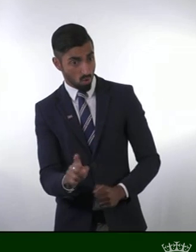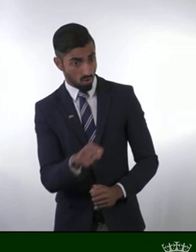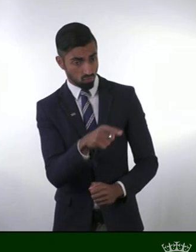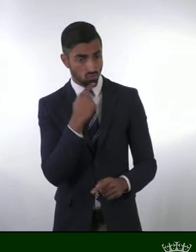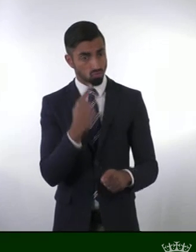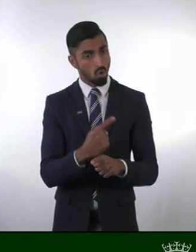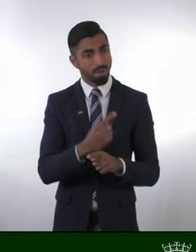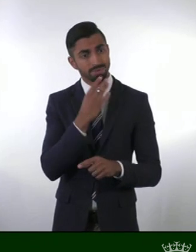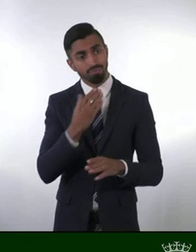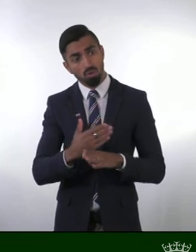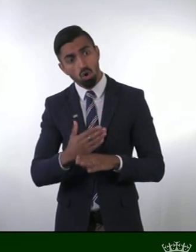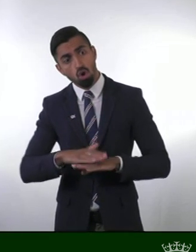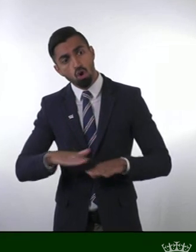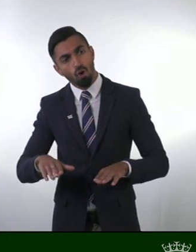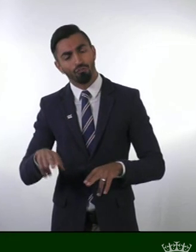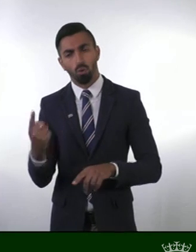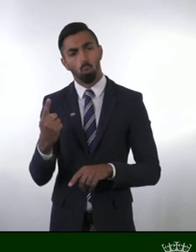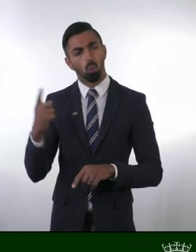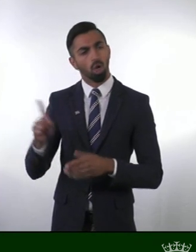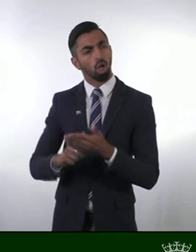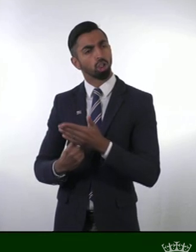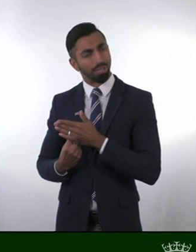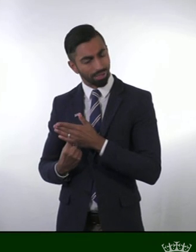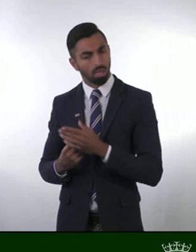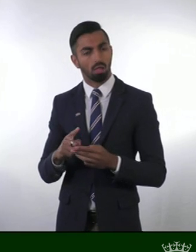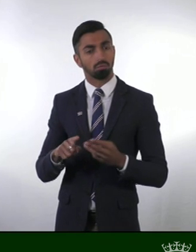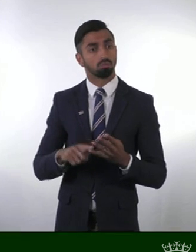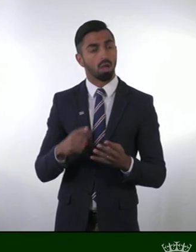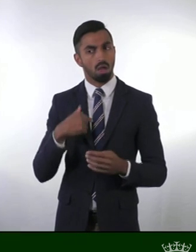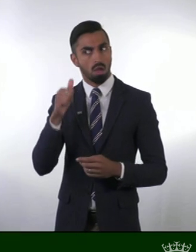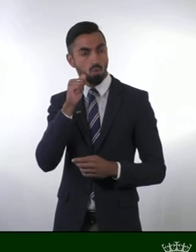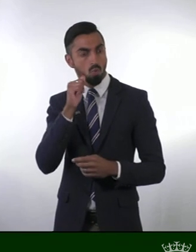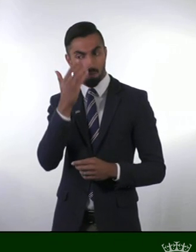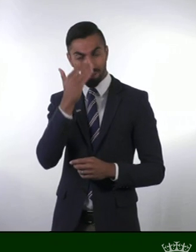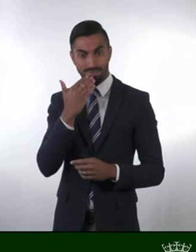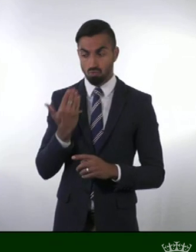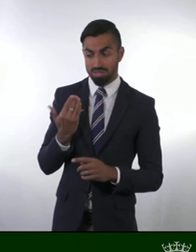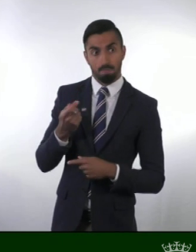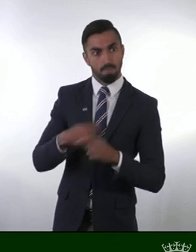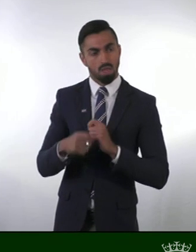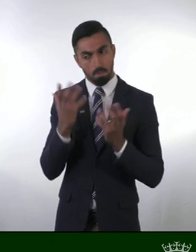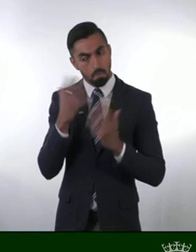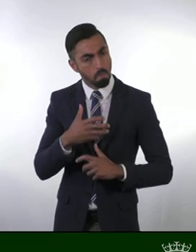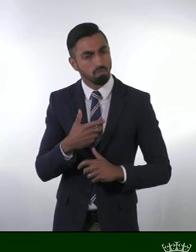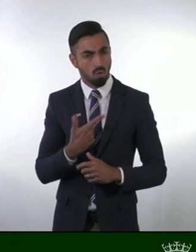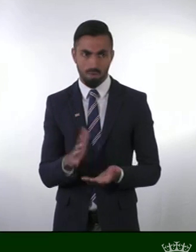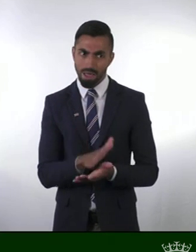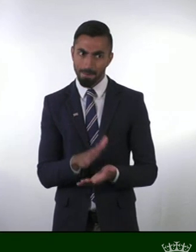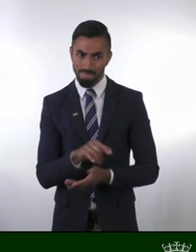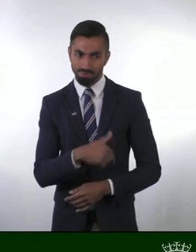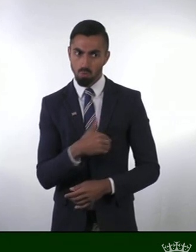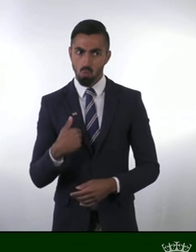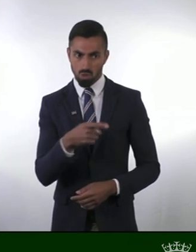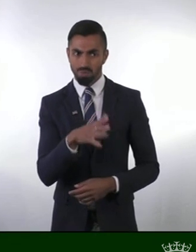That has been something we have been concerned about. We will look at the proposal when it is put on the table, but I am grateful that he has listened to that and for what he has said this morning.